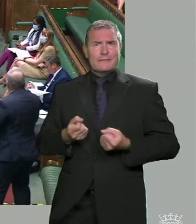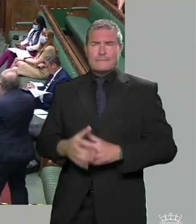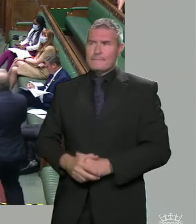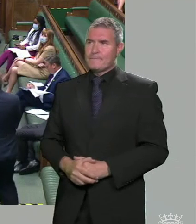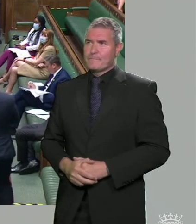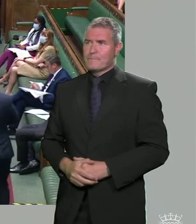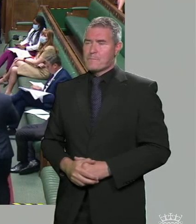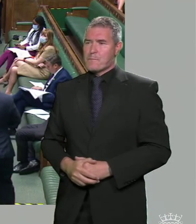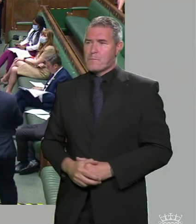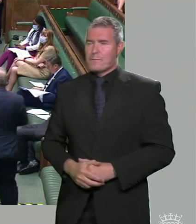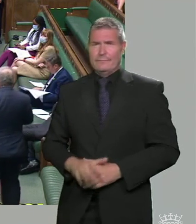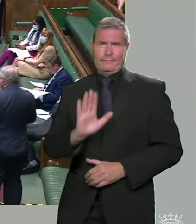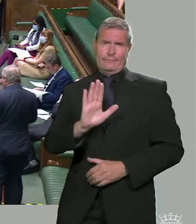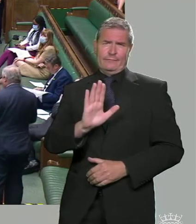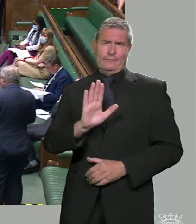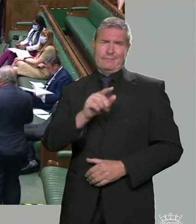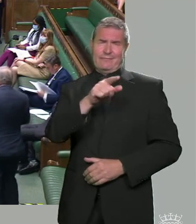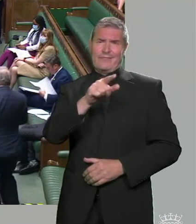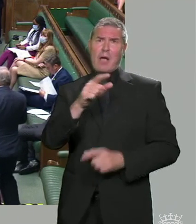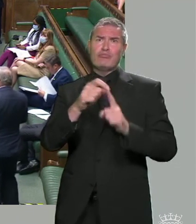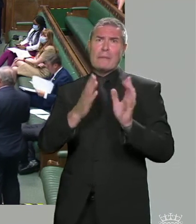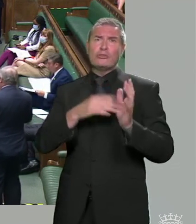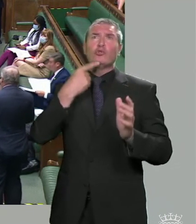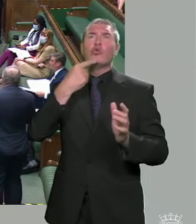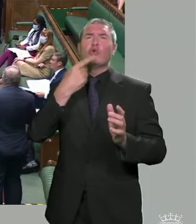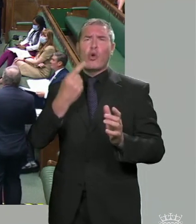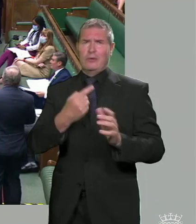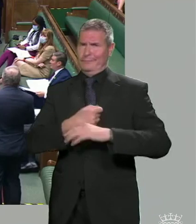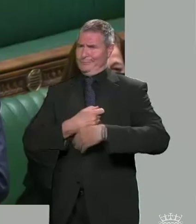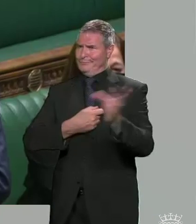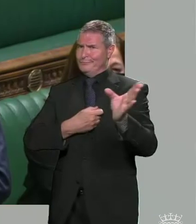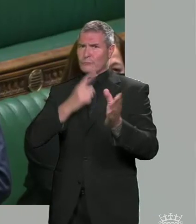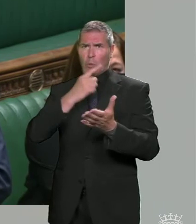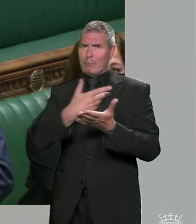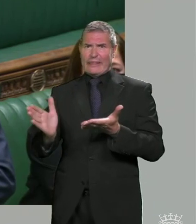My goodness—I do not even think the Prime Minister can believe that tripe.